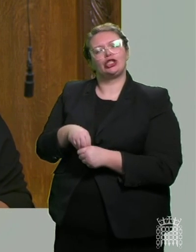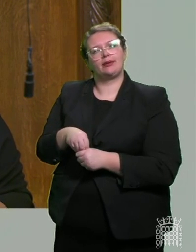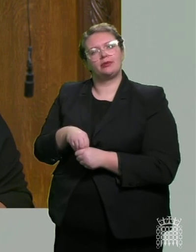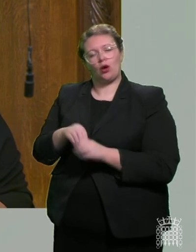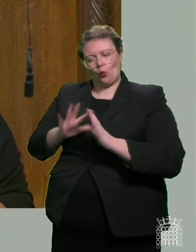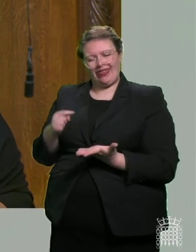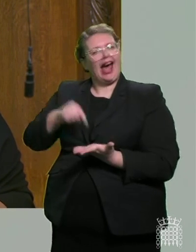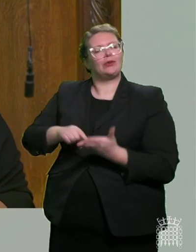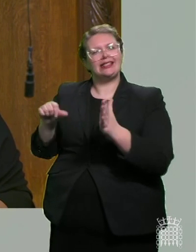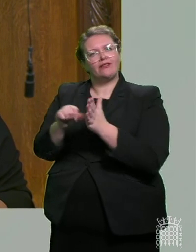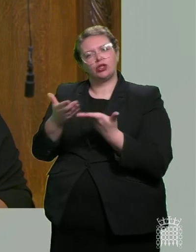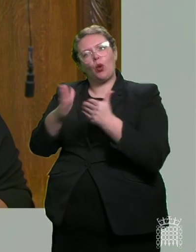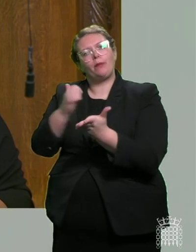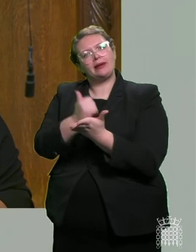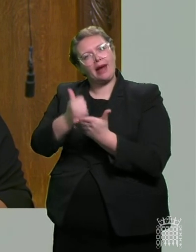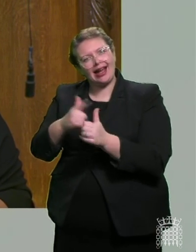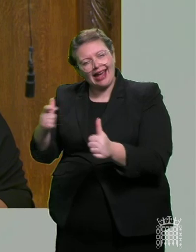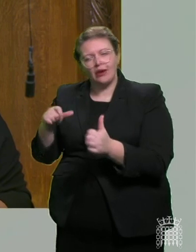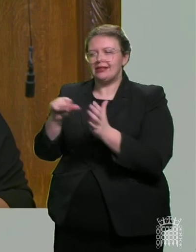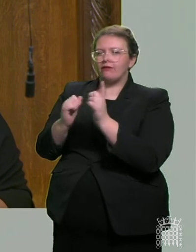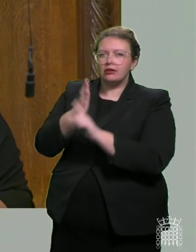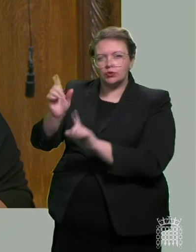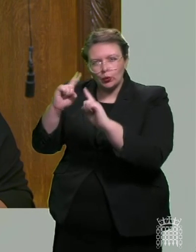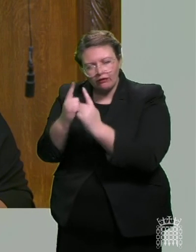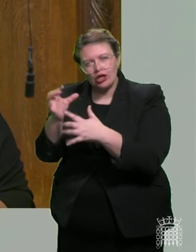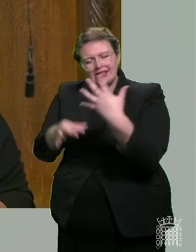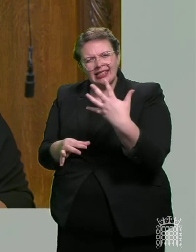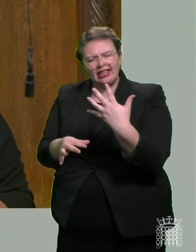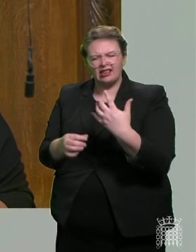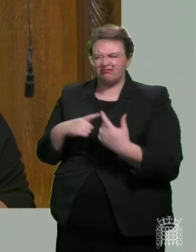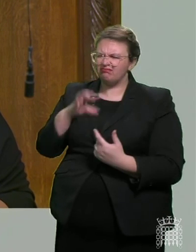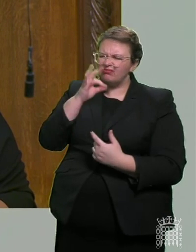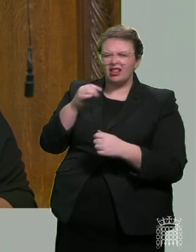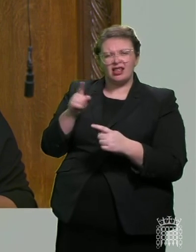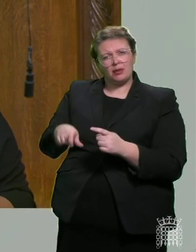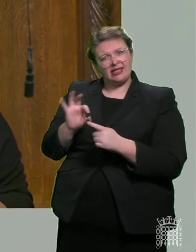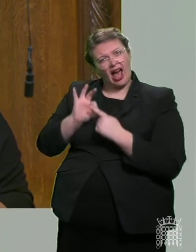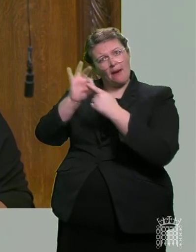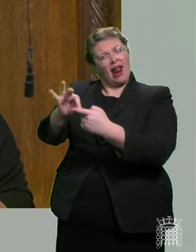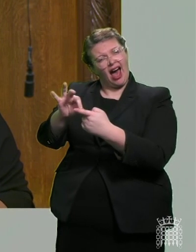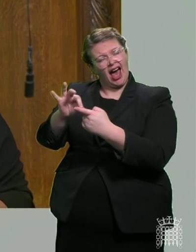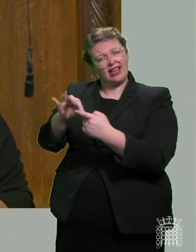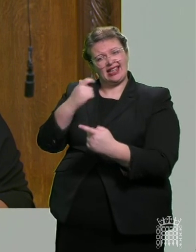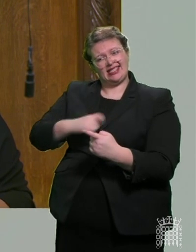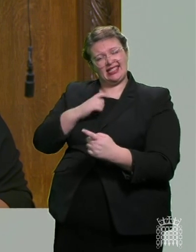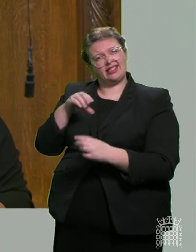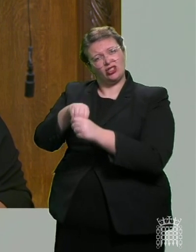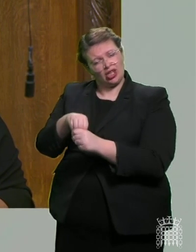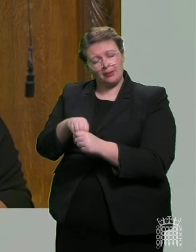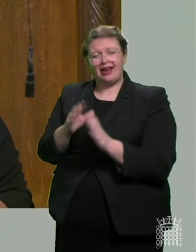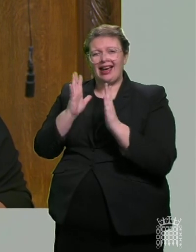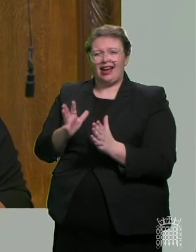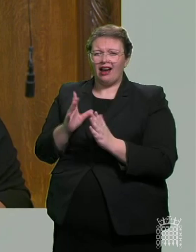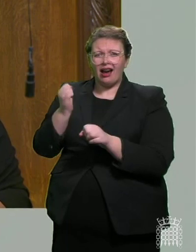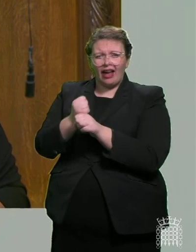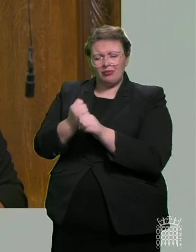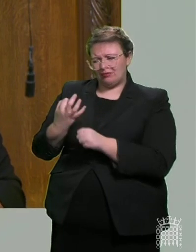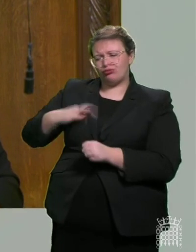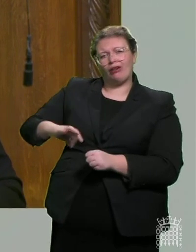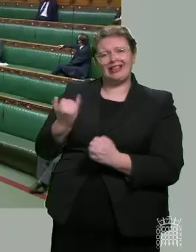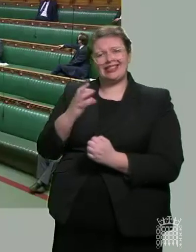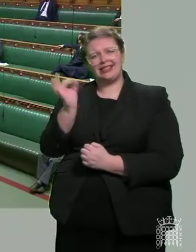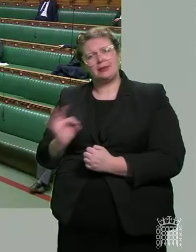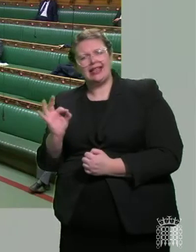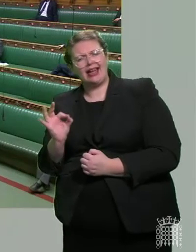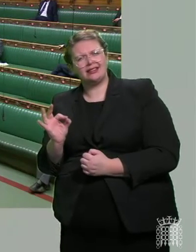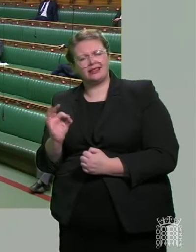Does the Prime Minister agree that it is wrong that the Government make a 60% profit on these applications, and will he take steps to reduce or even end citizenship fees for children?